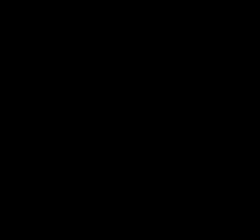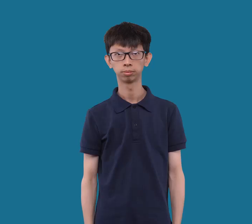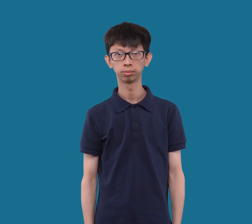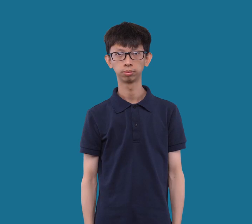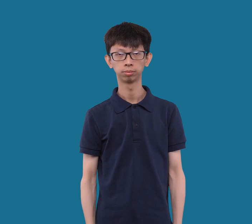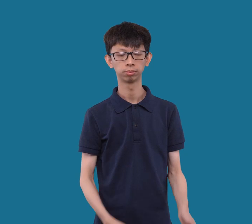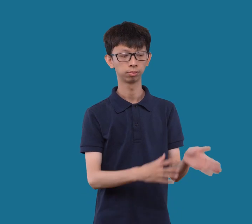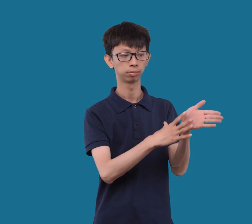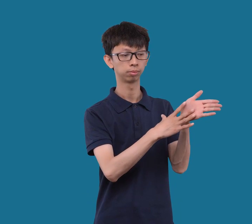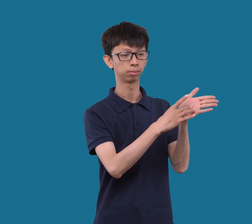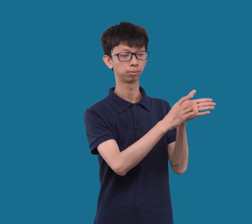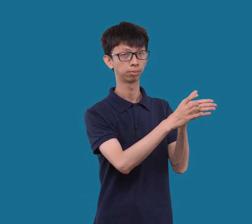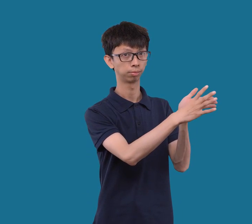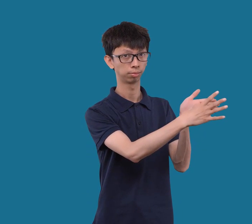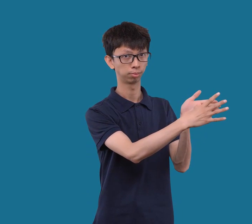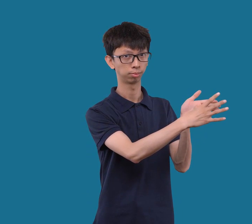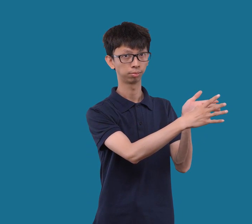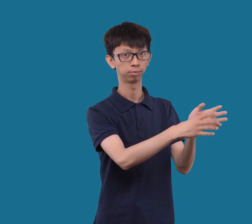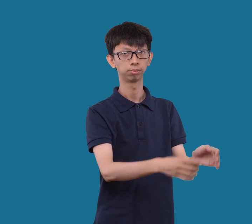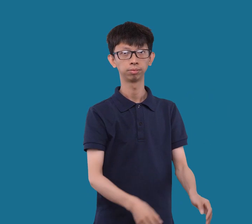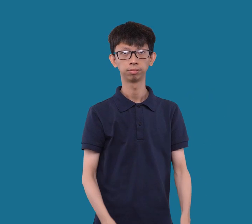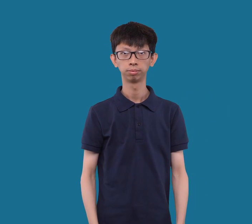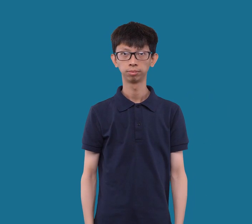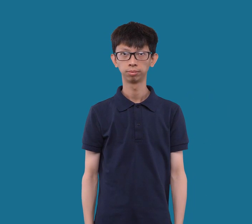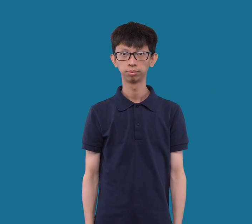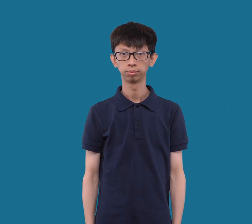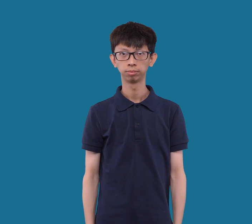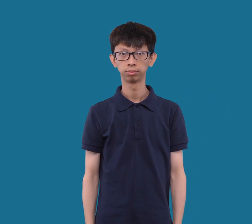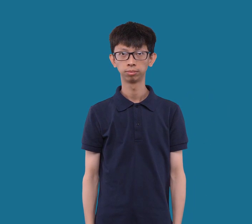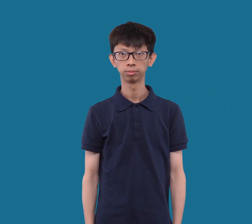gang tay